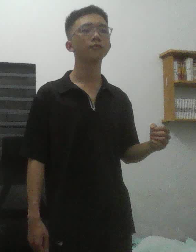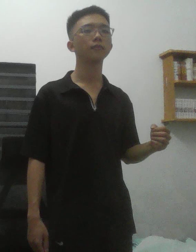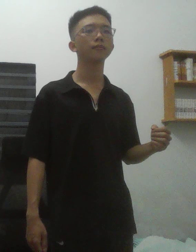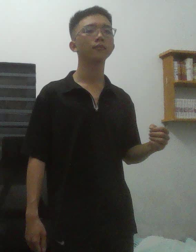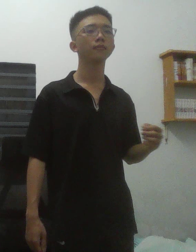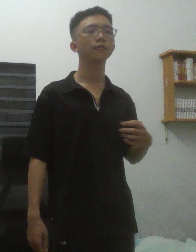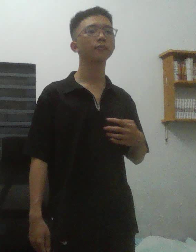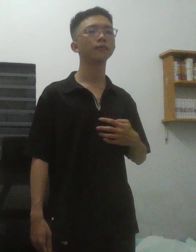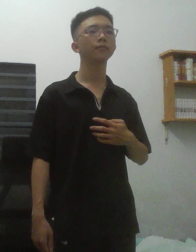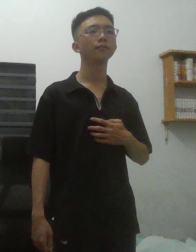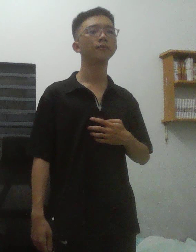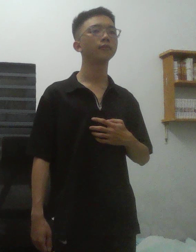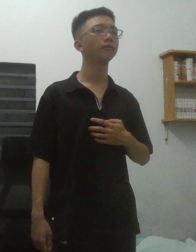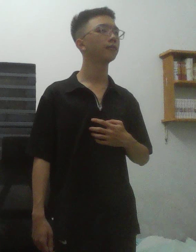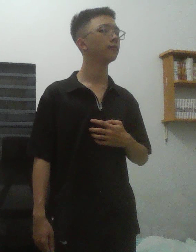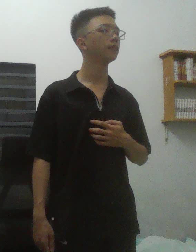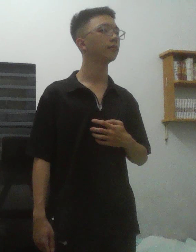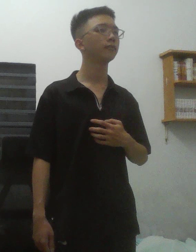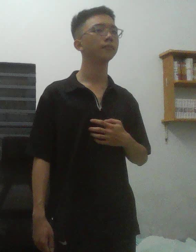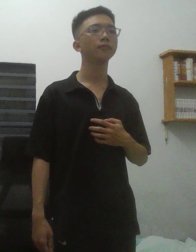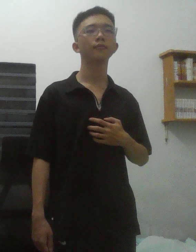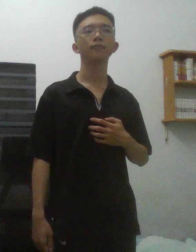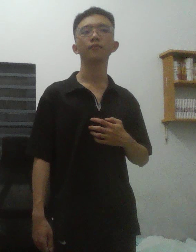khong thich